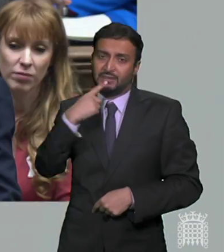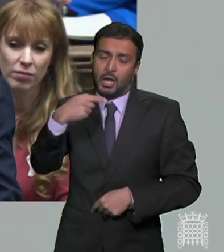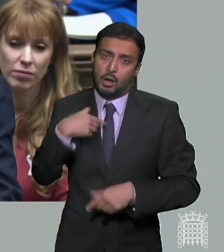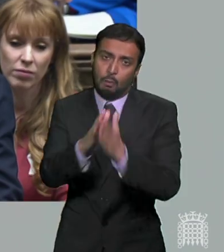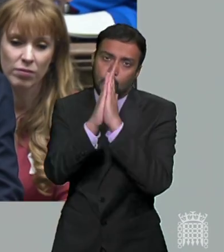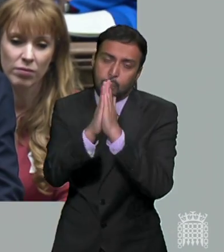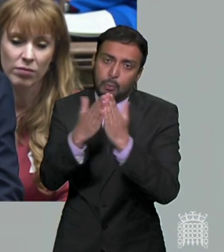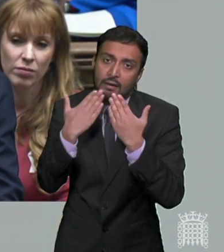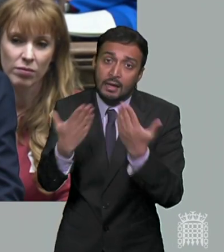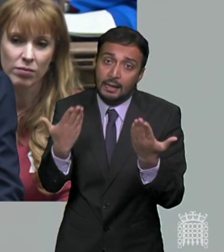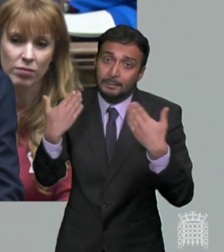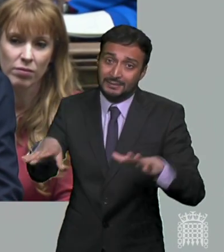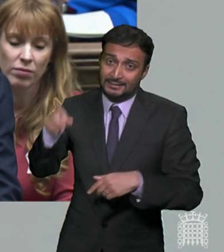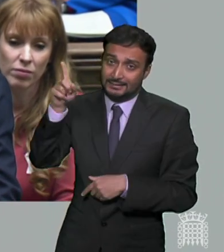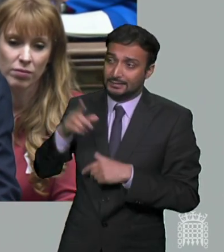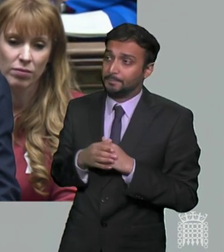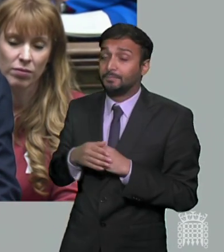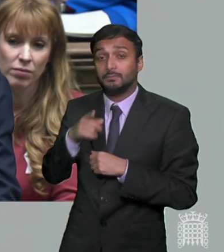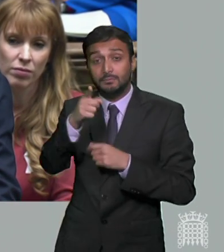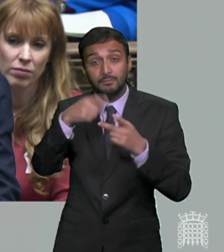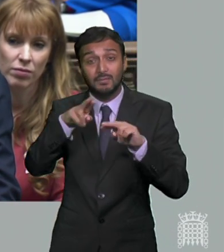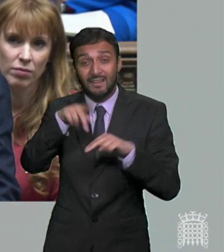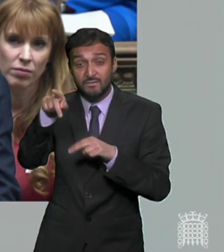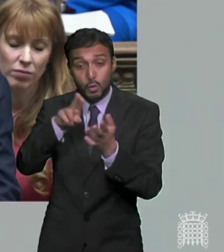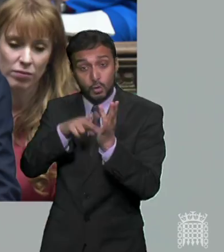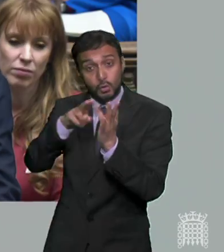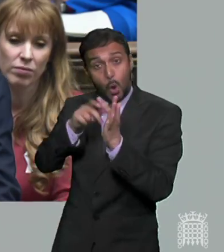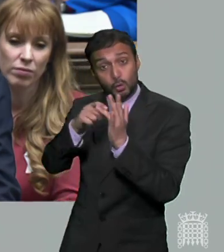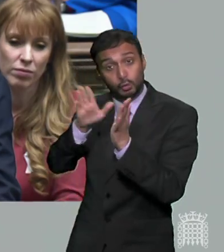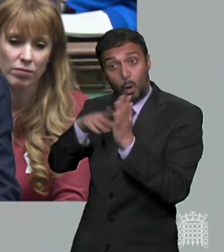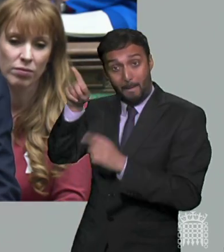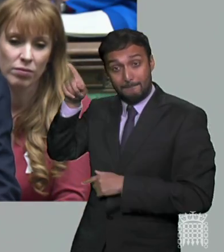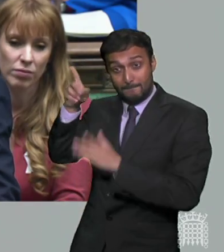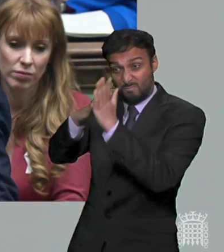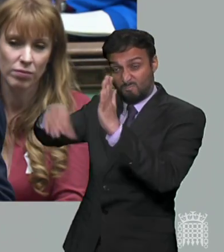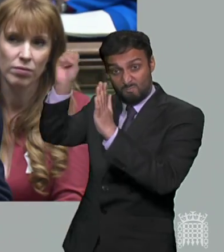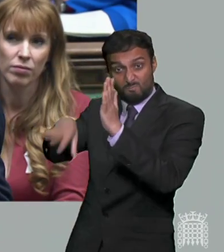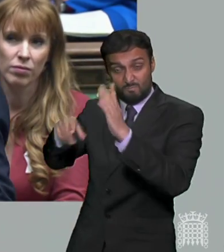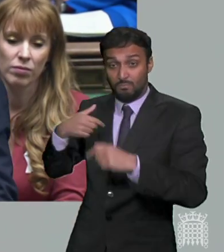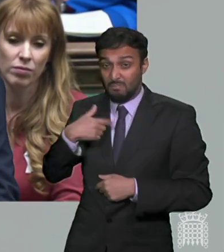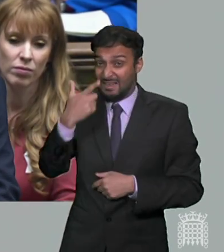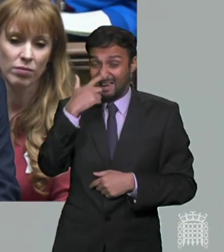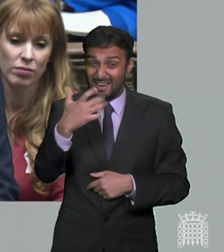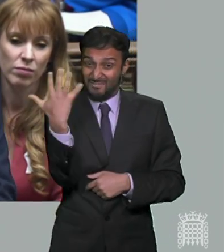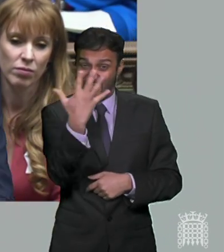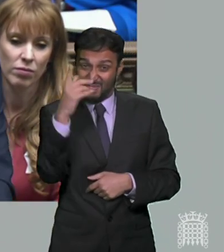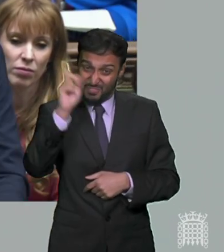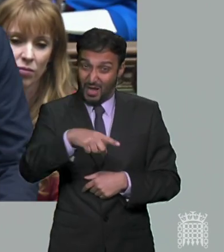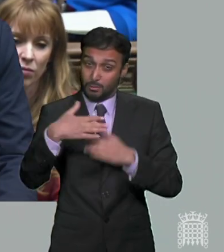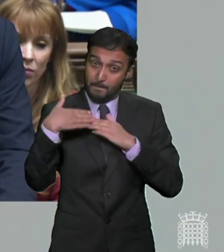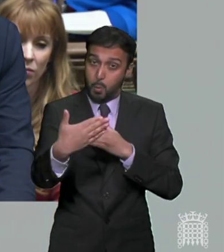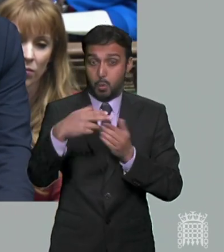Scrapping the non-dom status would allow us to train 15,000 doctors every year—that is what Labour would do.